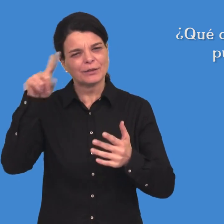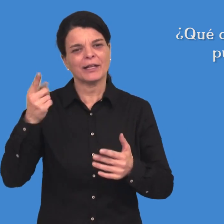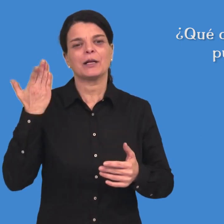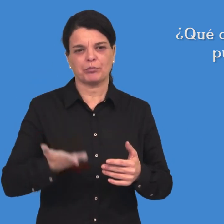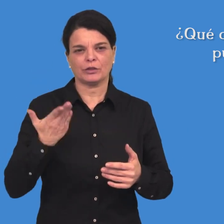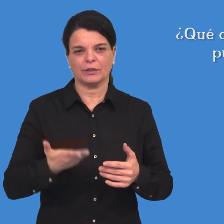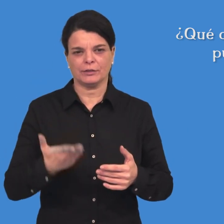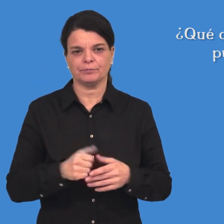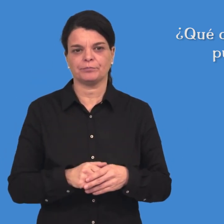importar